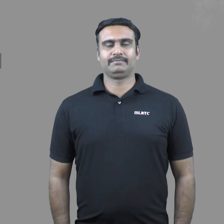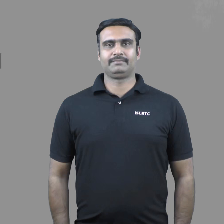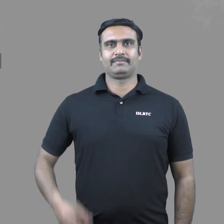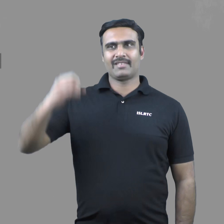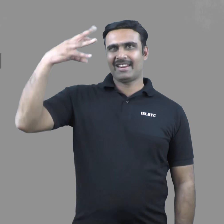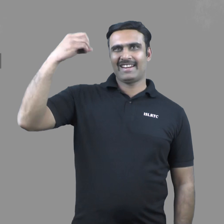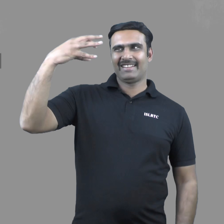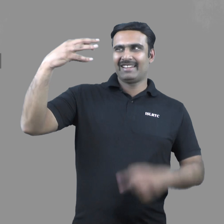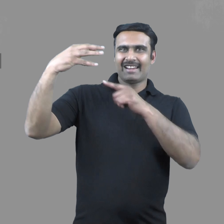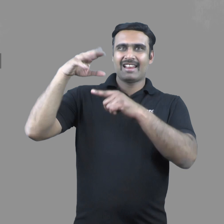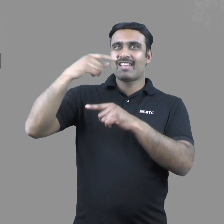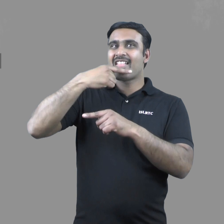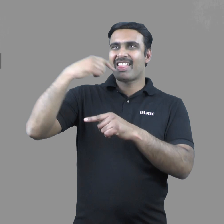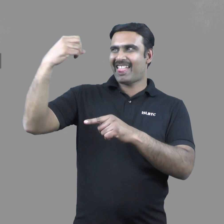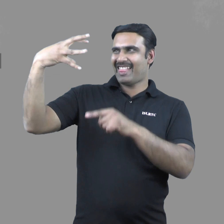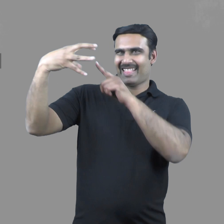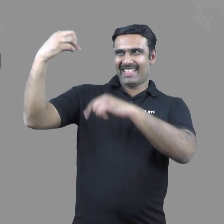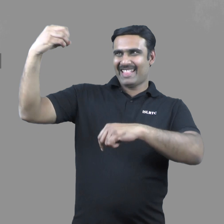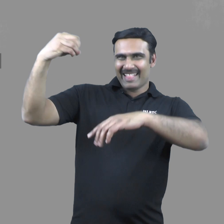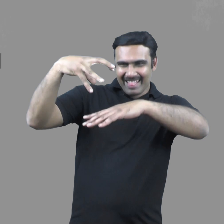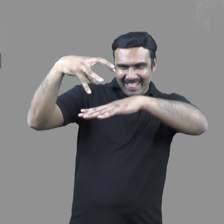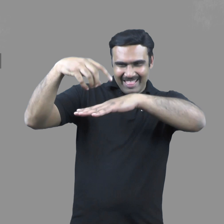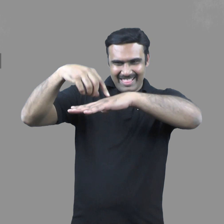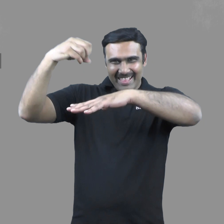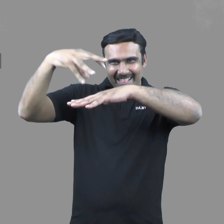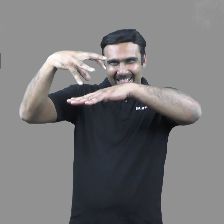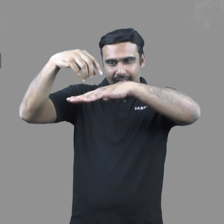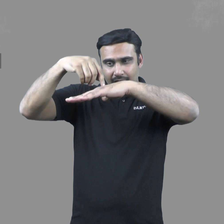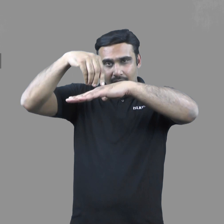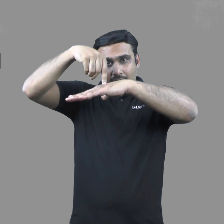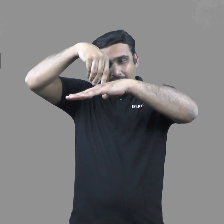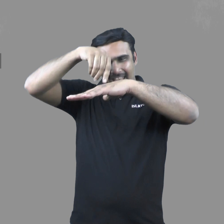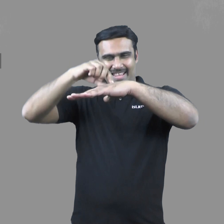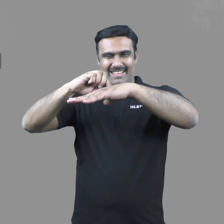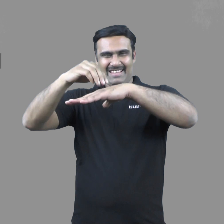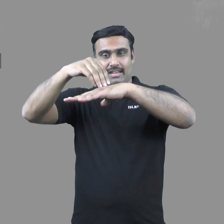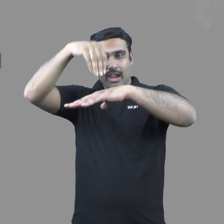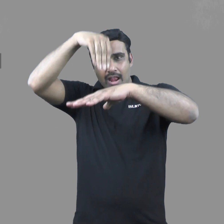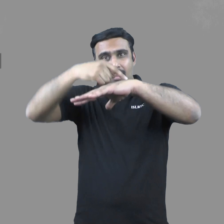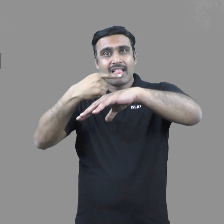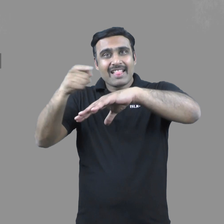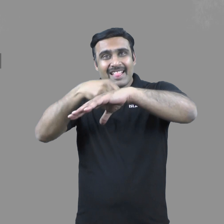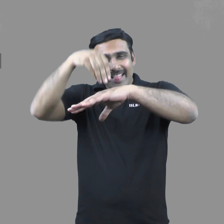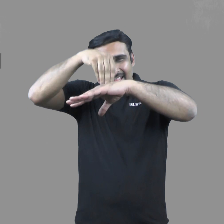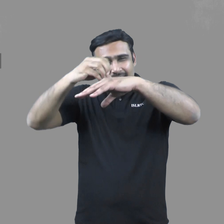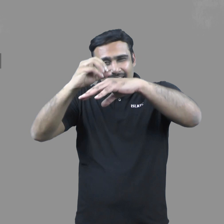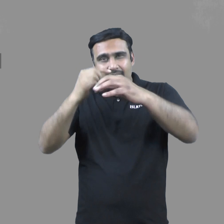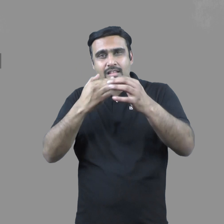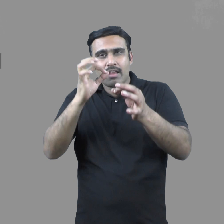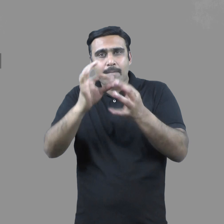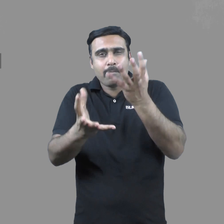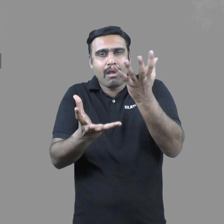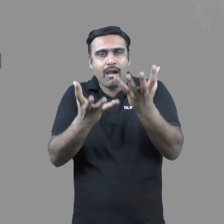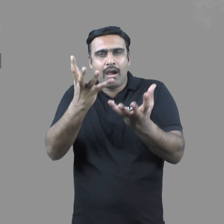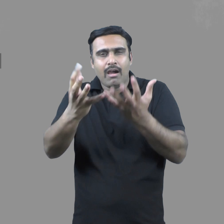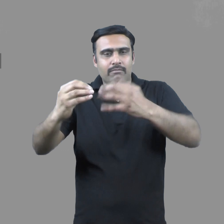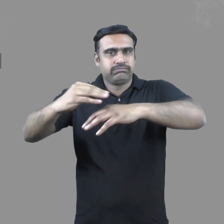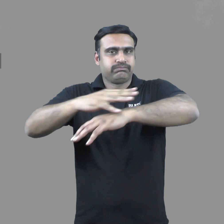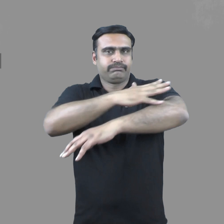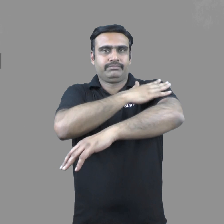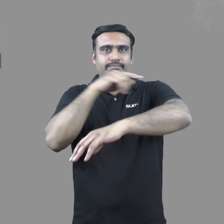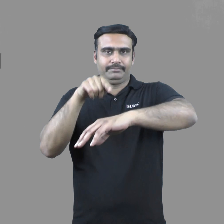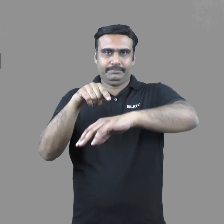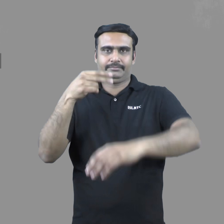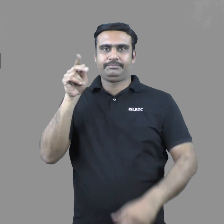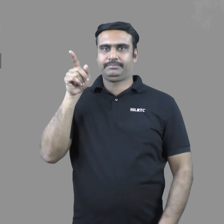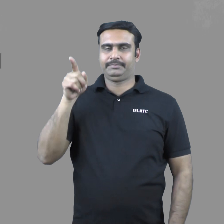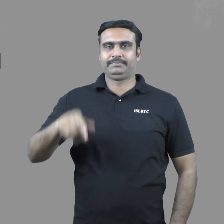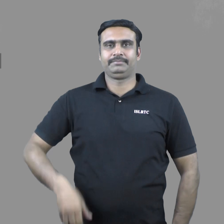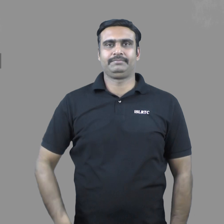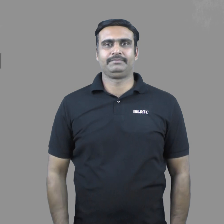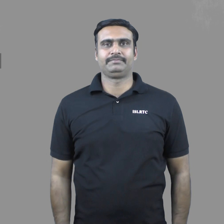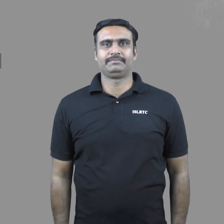Infra Red Lamp